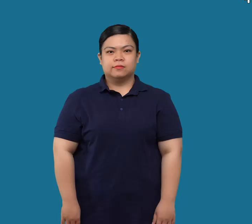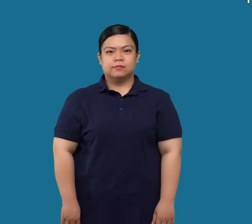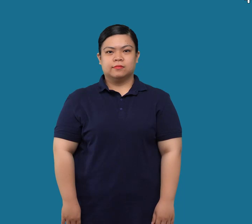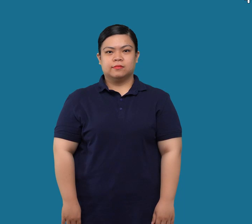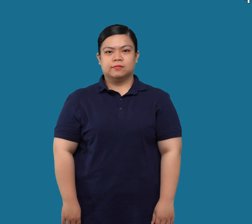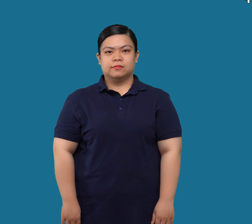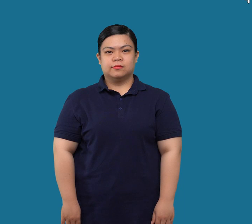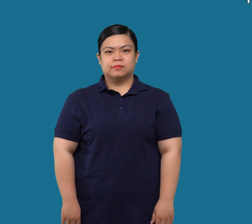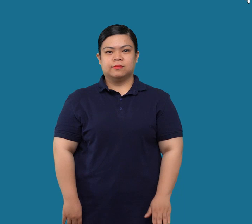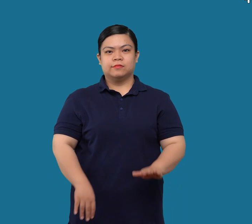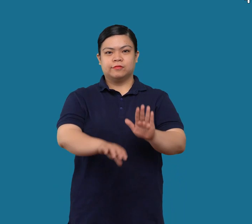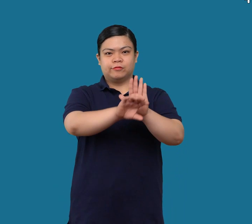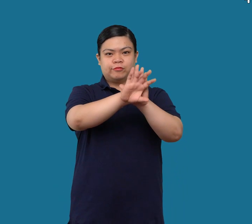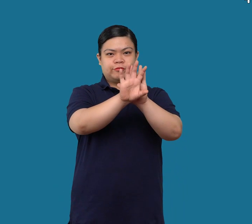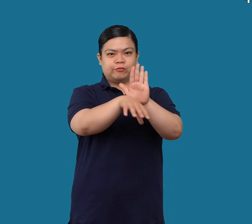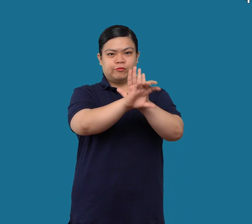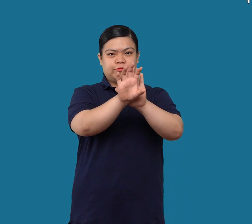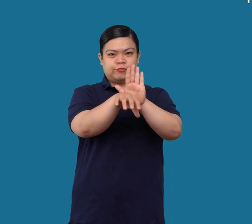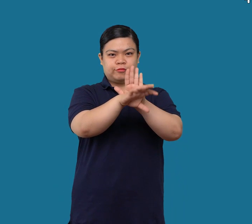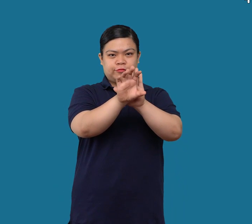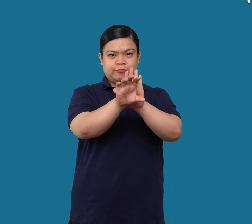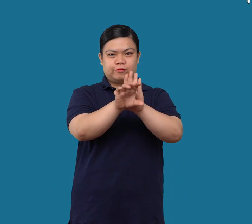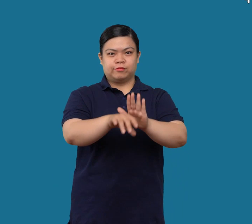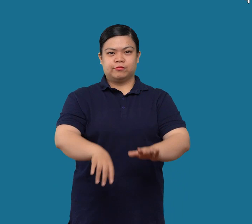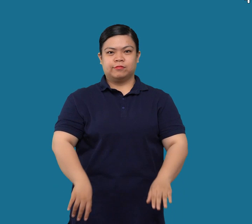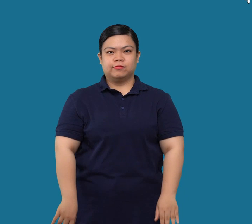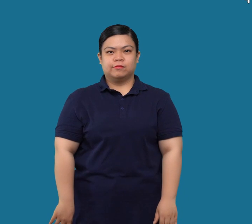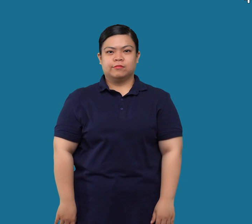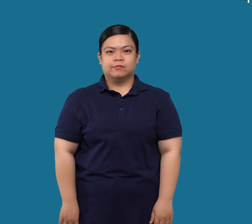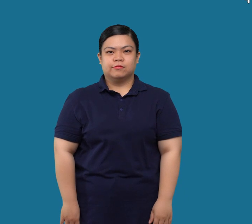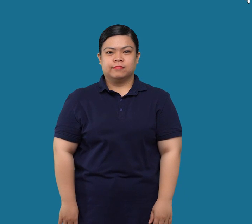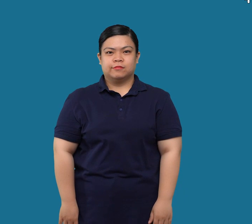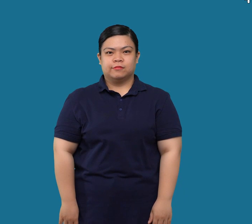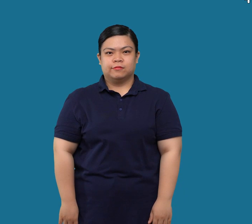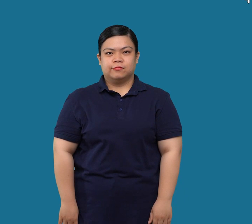quạt treo tường